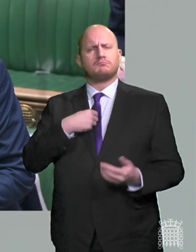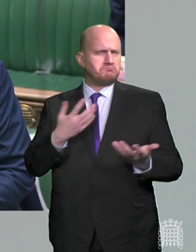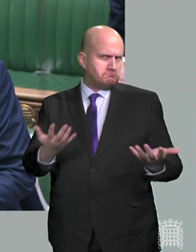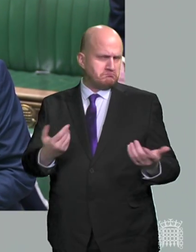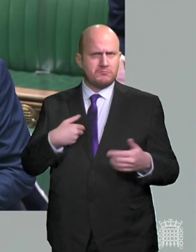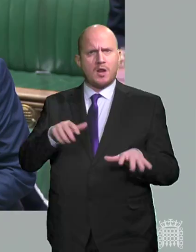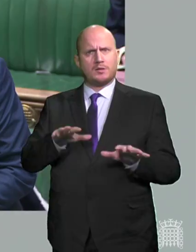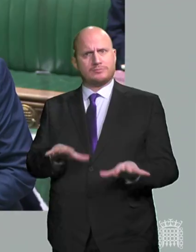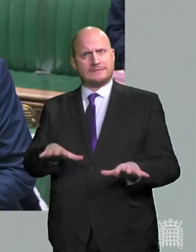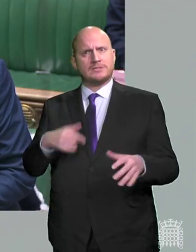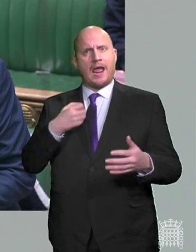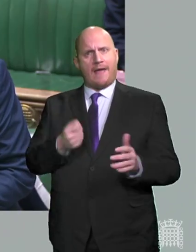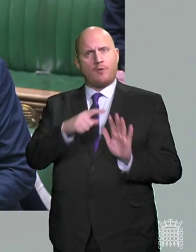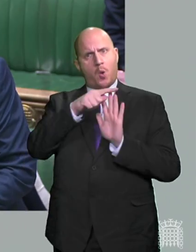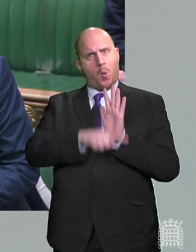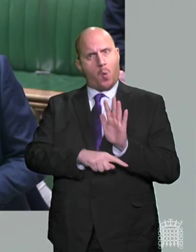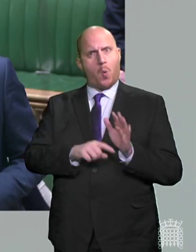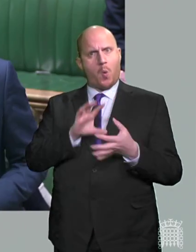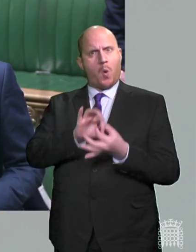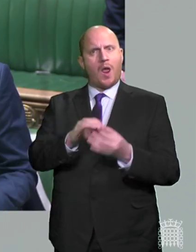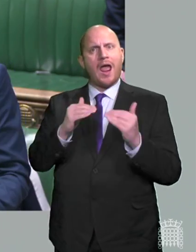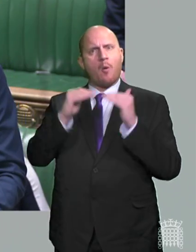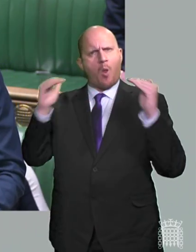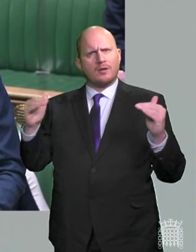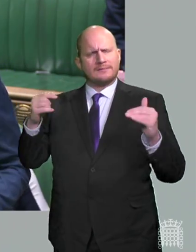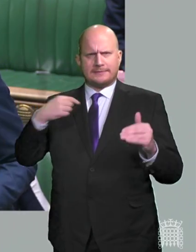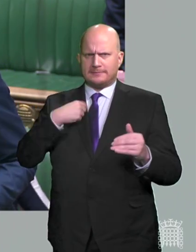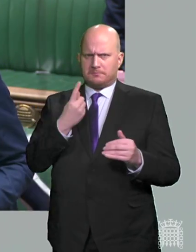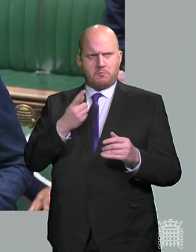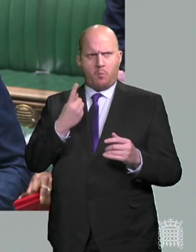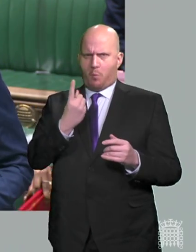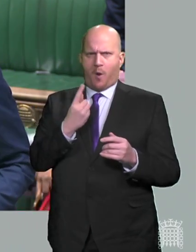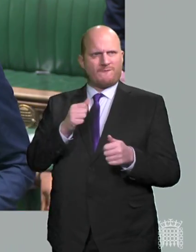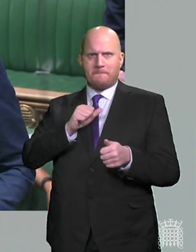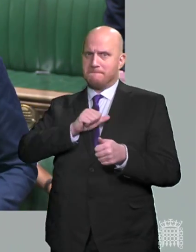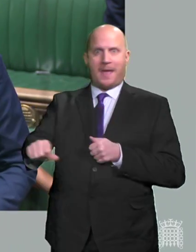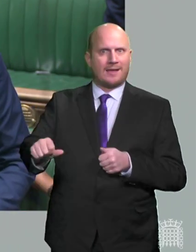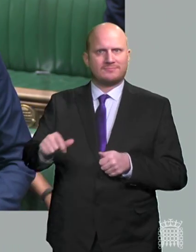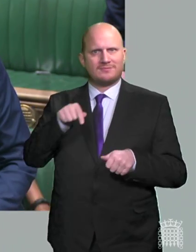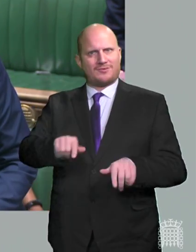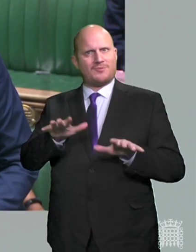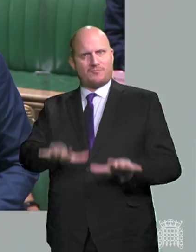We continue to ensure that all those rights are protected.